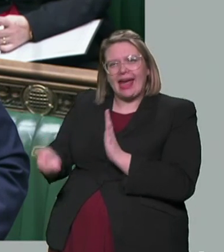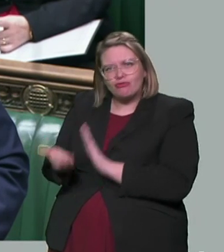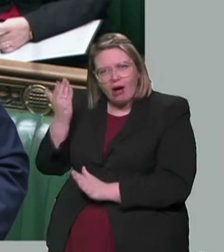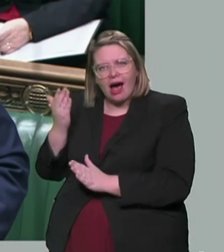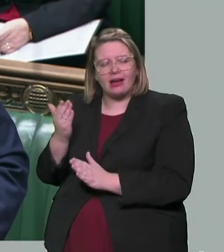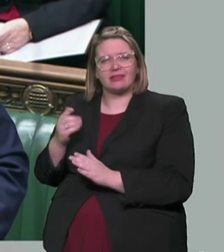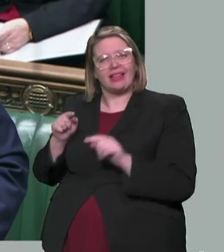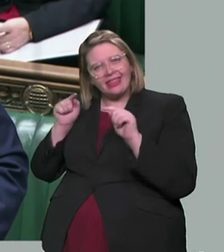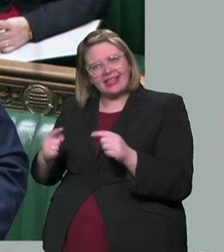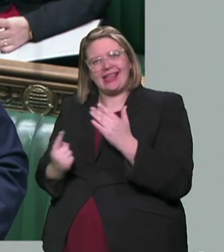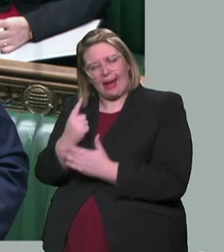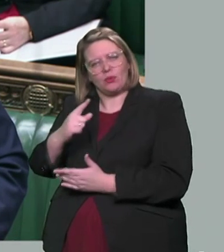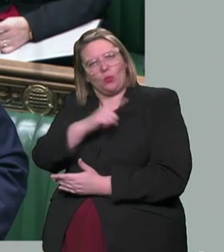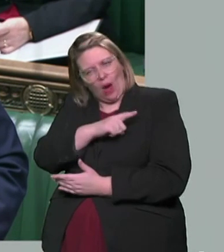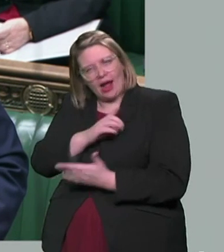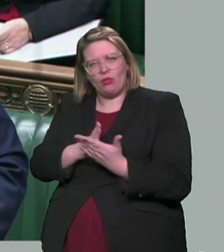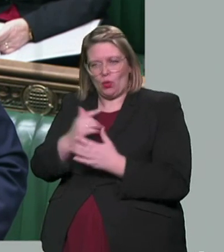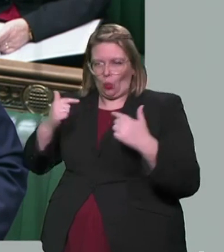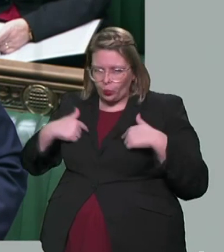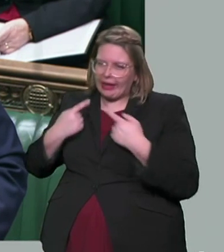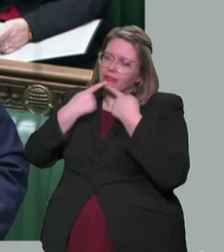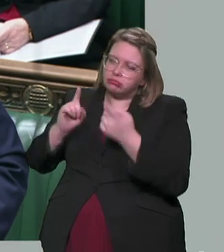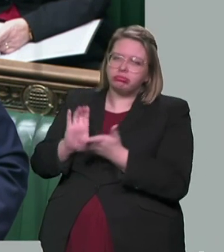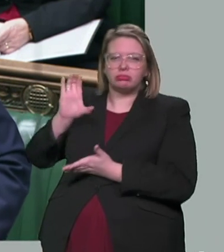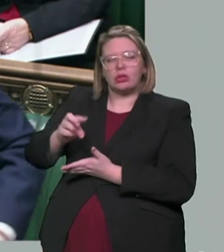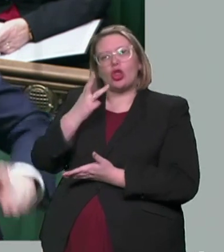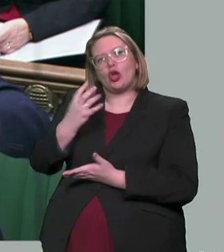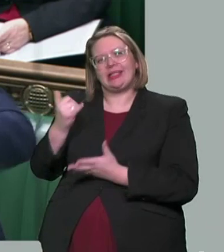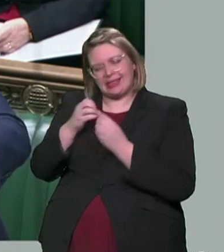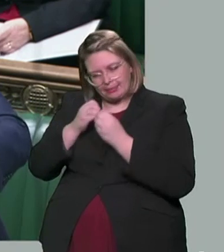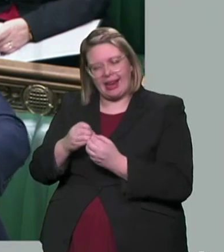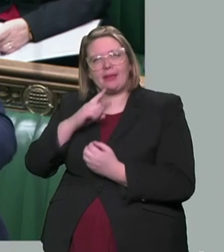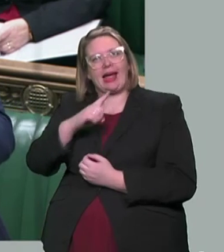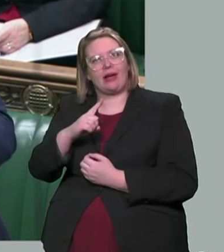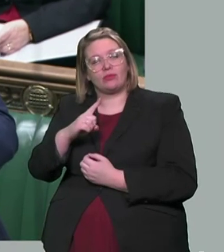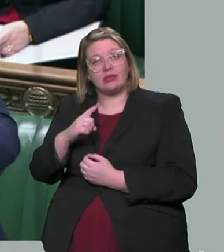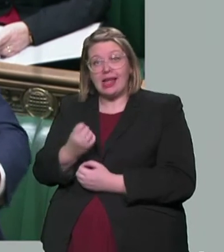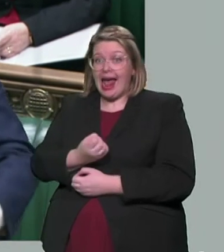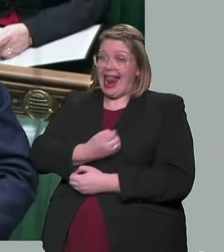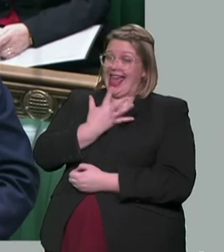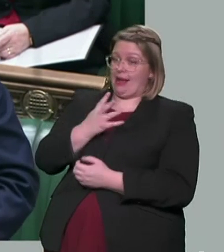That has been made possible through the £36 billion that we have voted through and that she opposed.